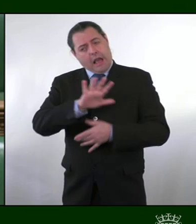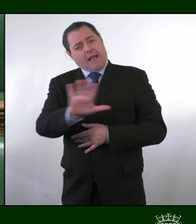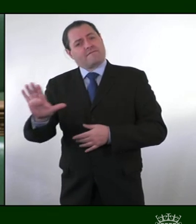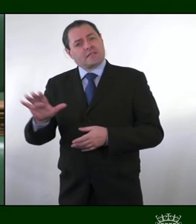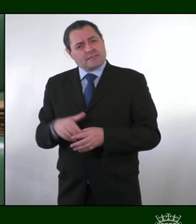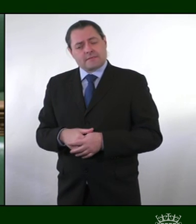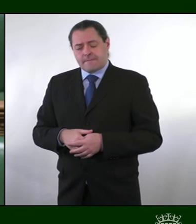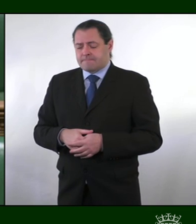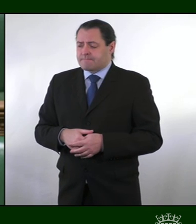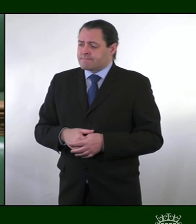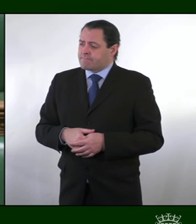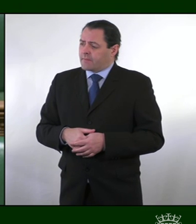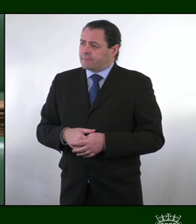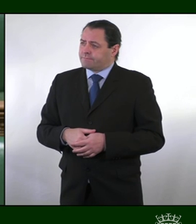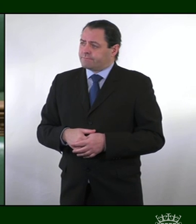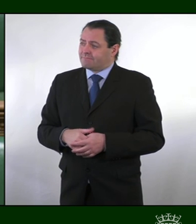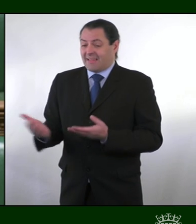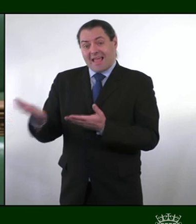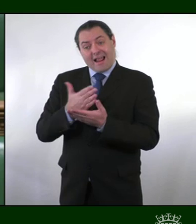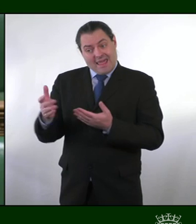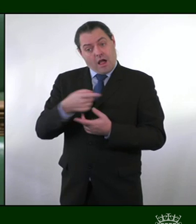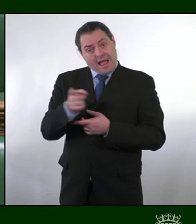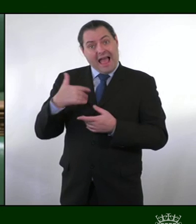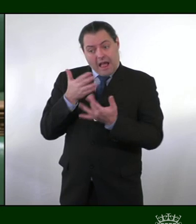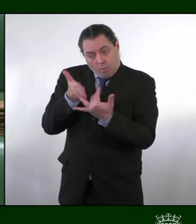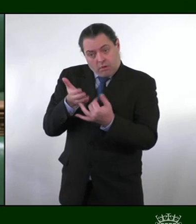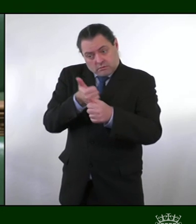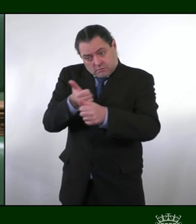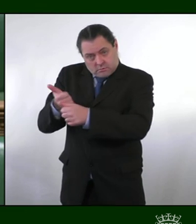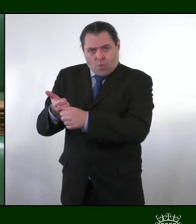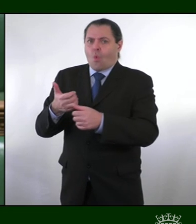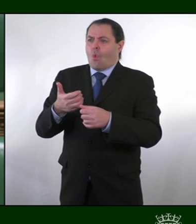It is clear that those measures are making a difference.